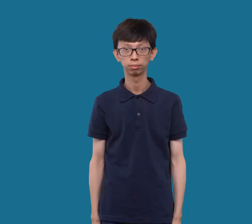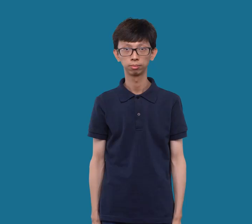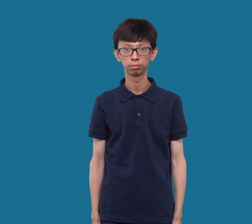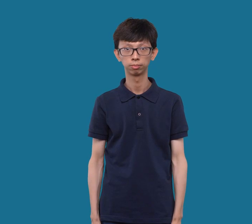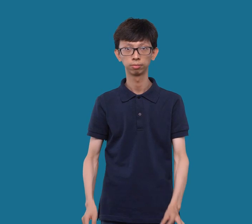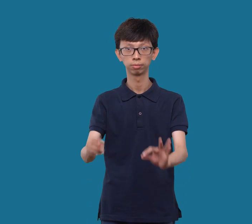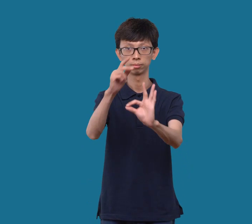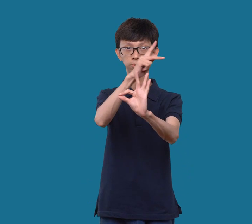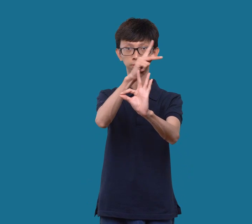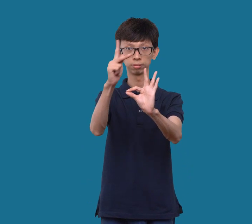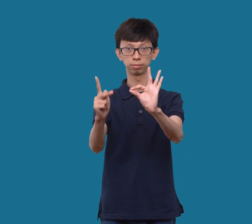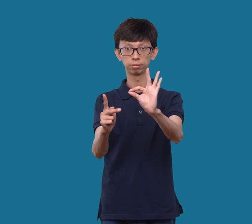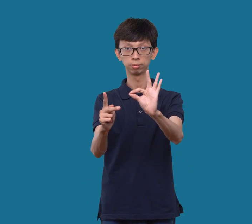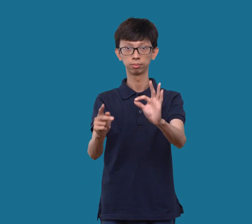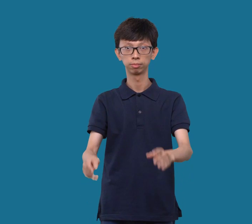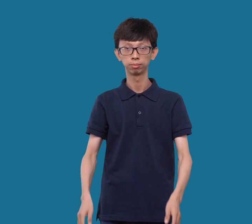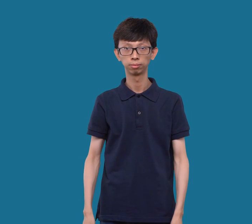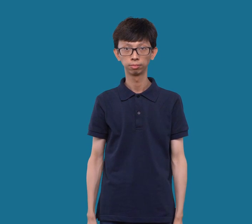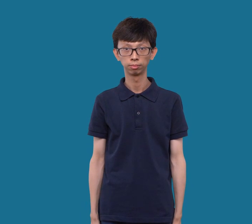thực phẩm